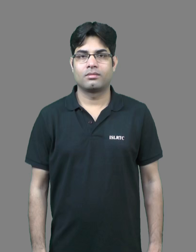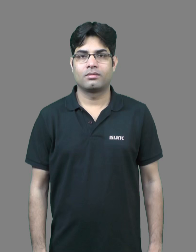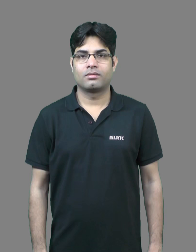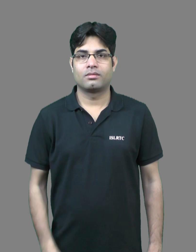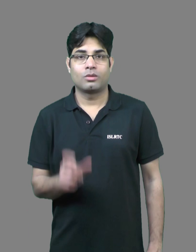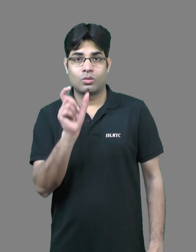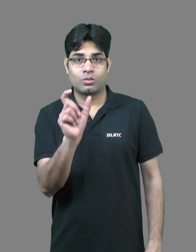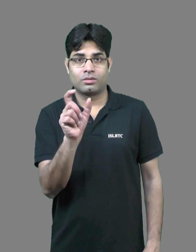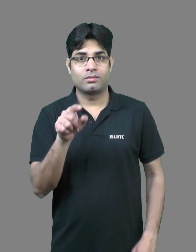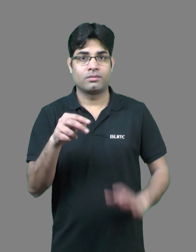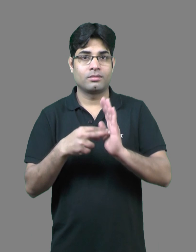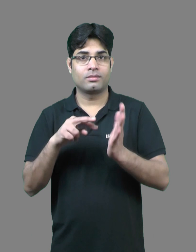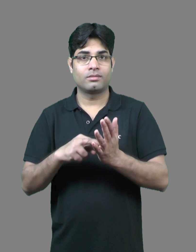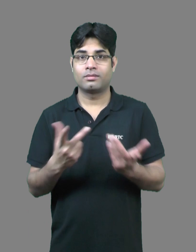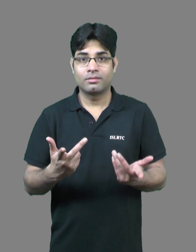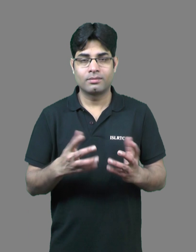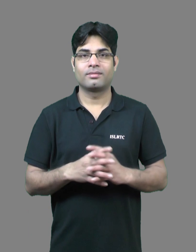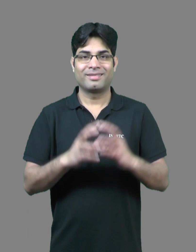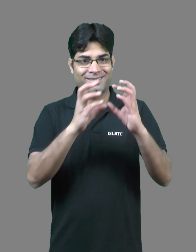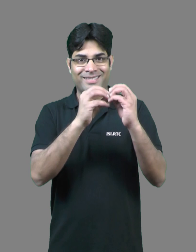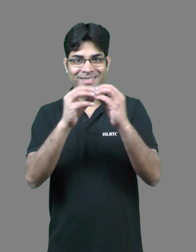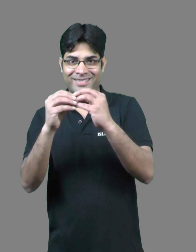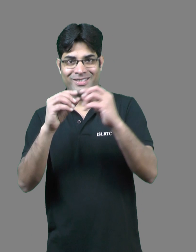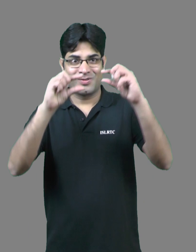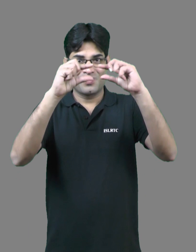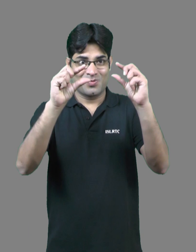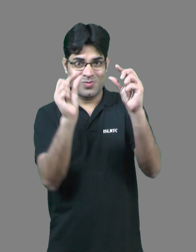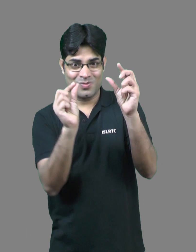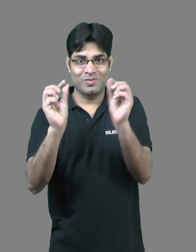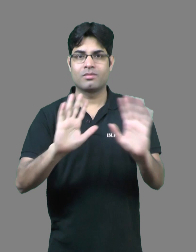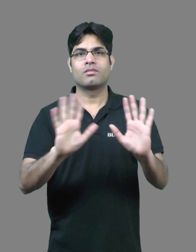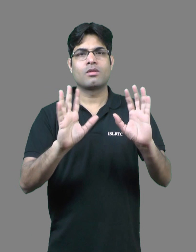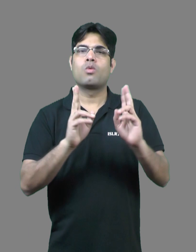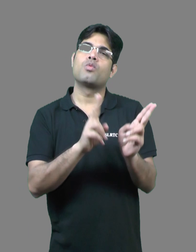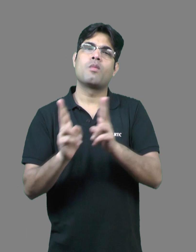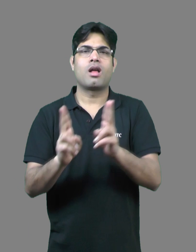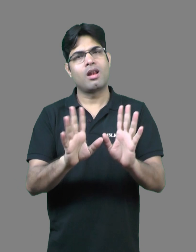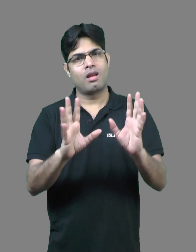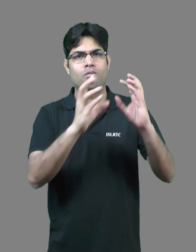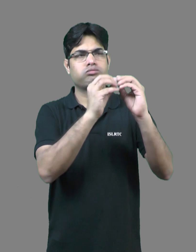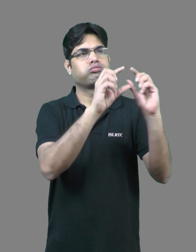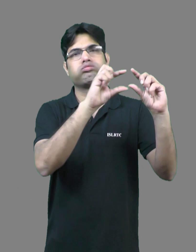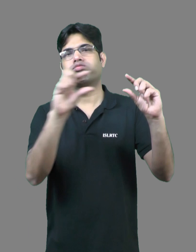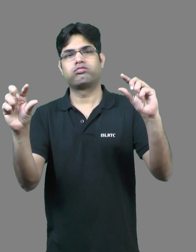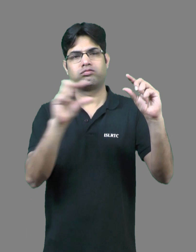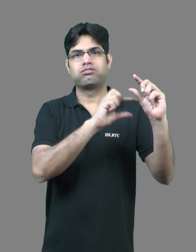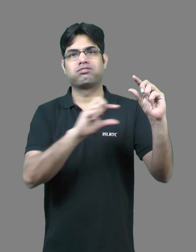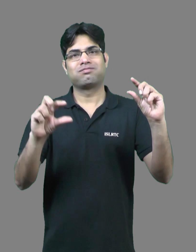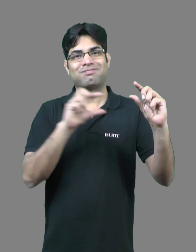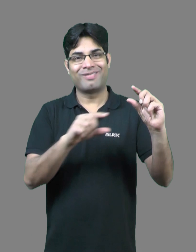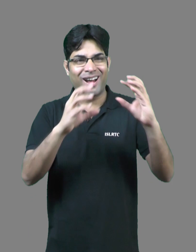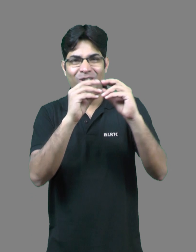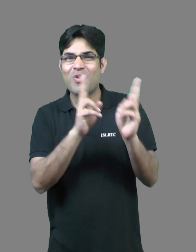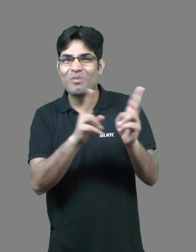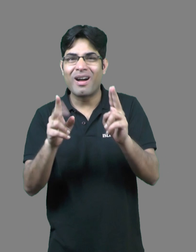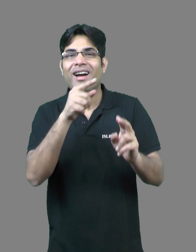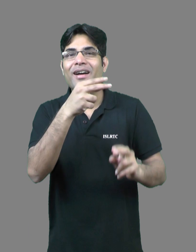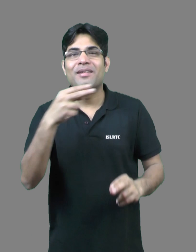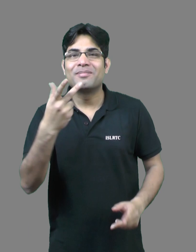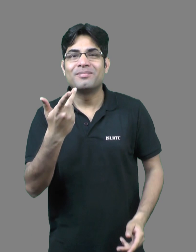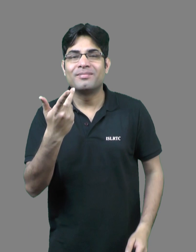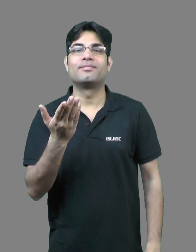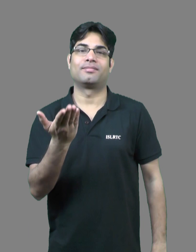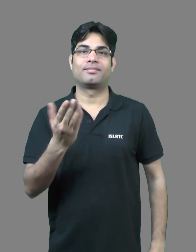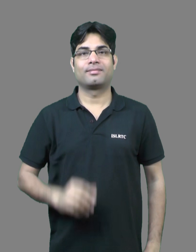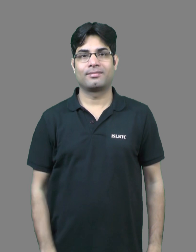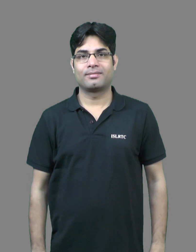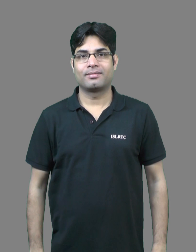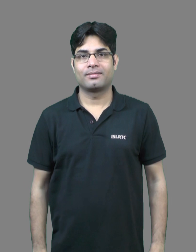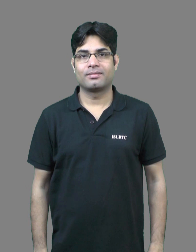San Serif